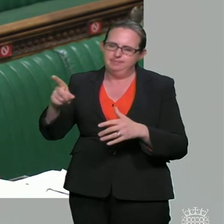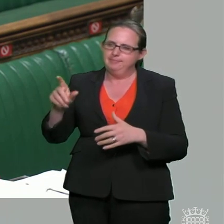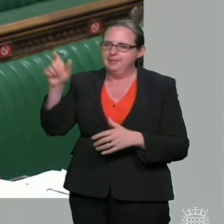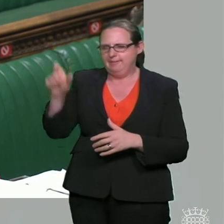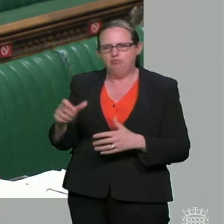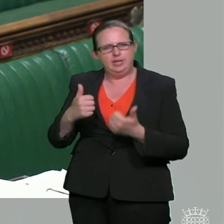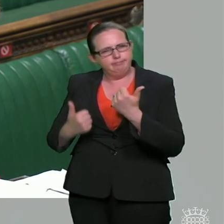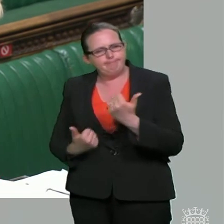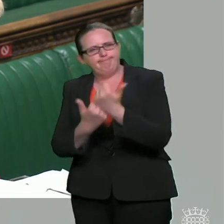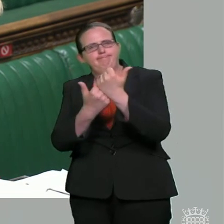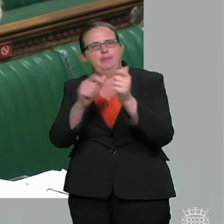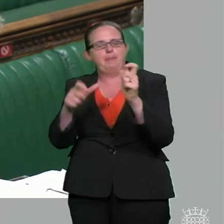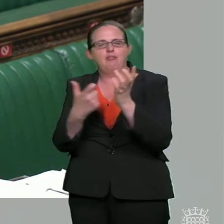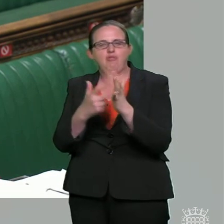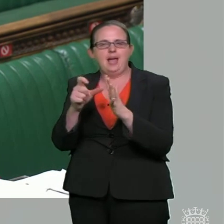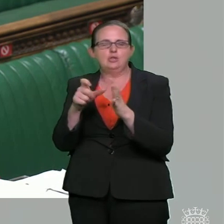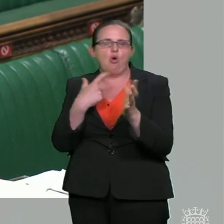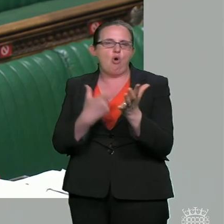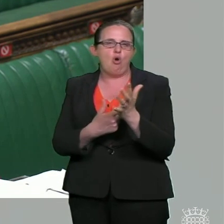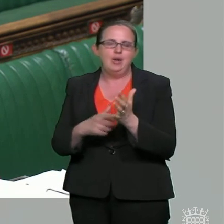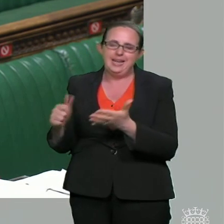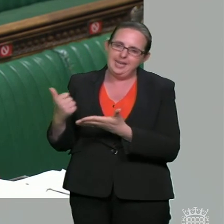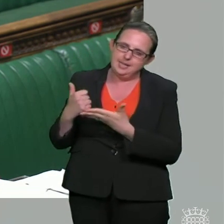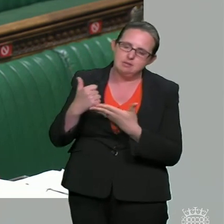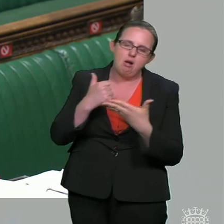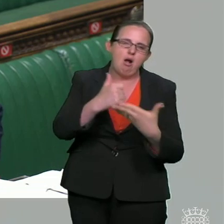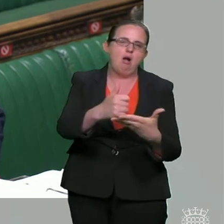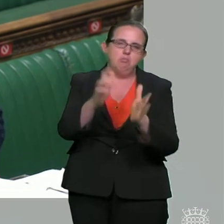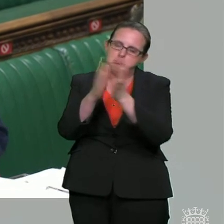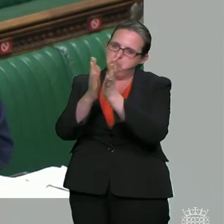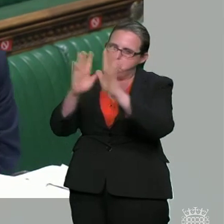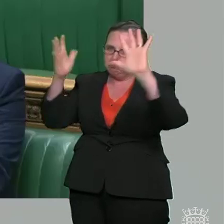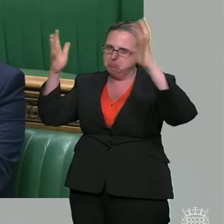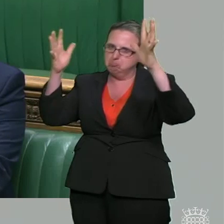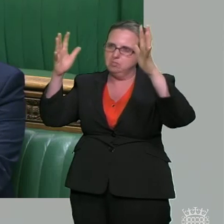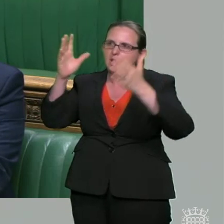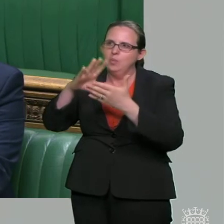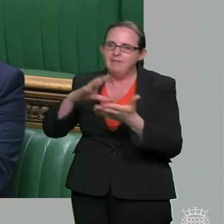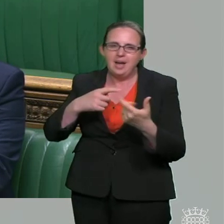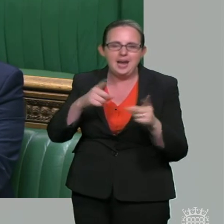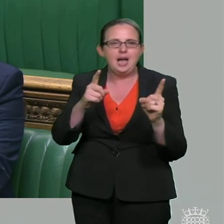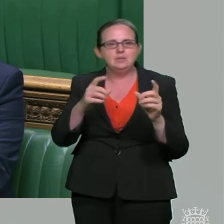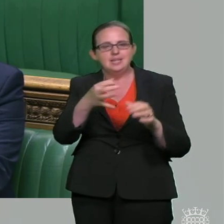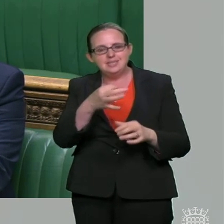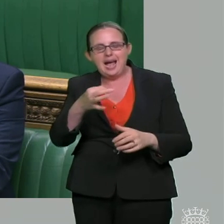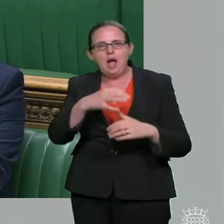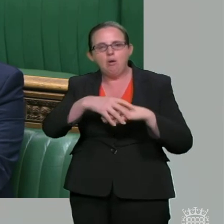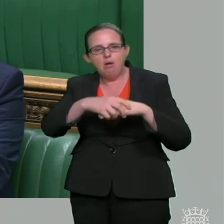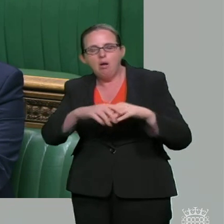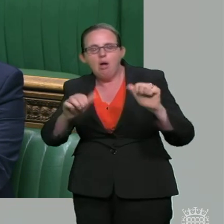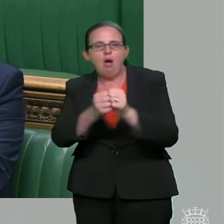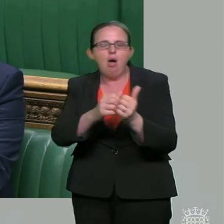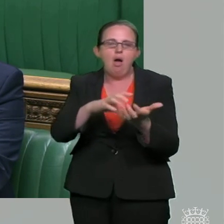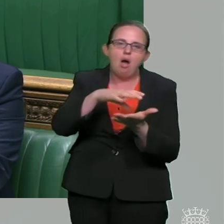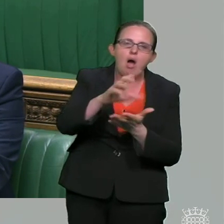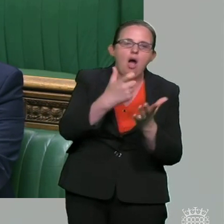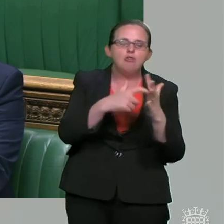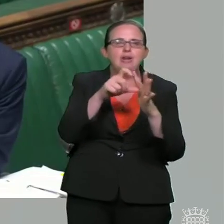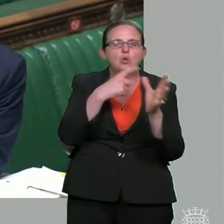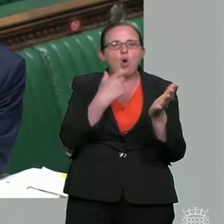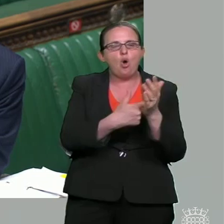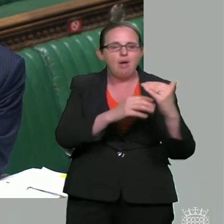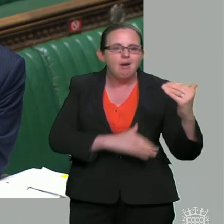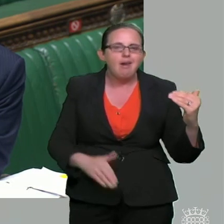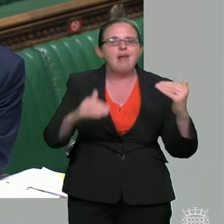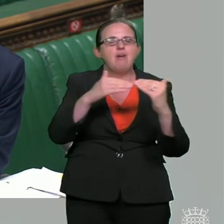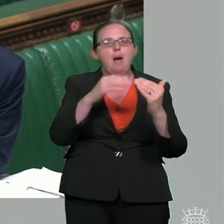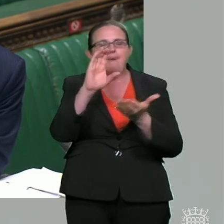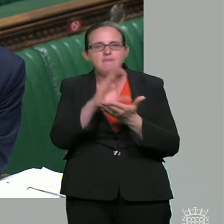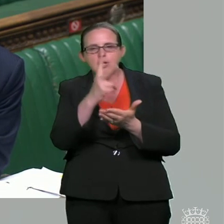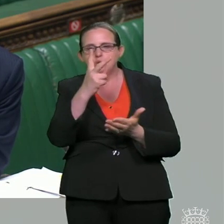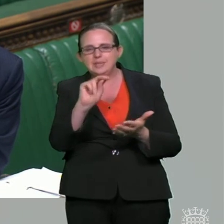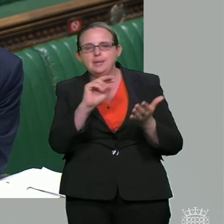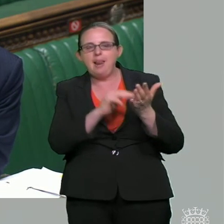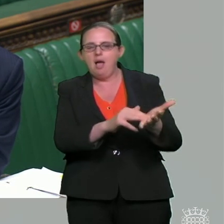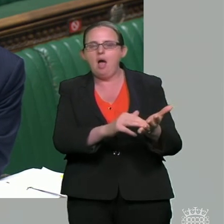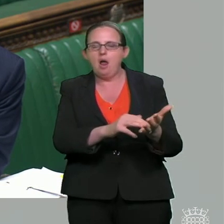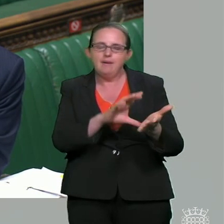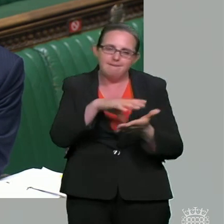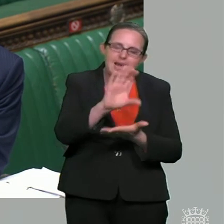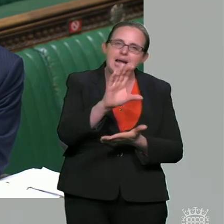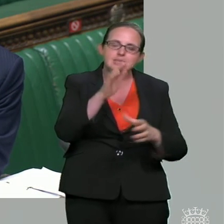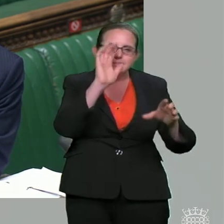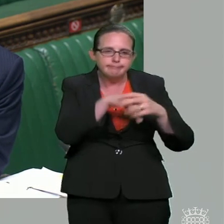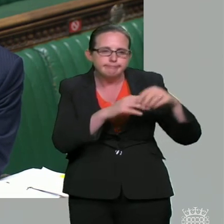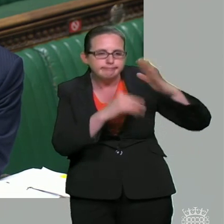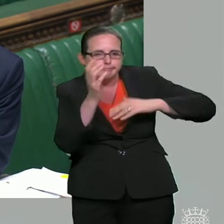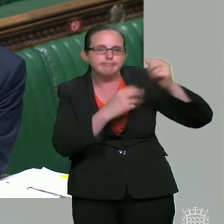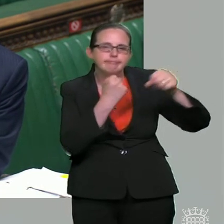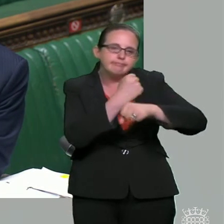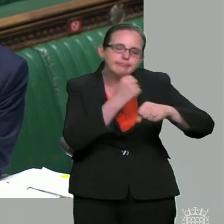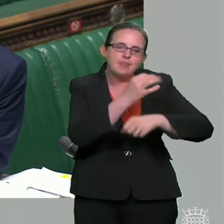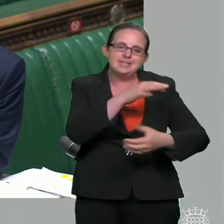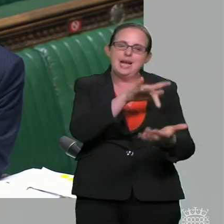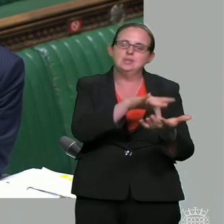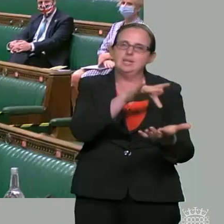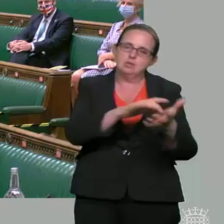Thanks at least partly to his advocacy, we have announced a town deal to benefit Redcar and the levelling-up fund will help secure local investment in infrastructure and communities in Redcar.